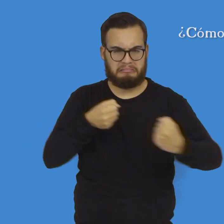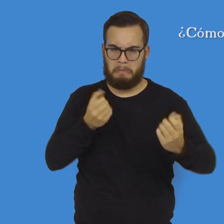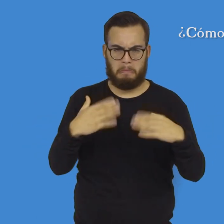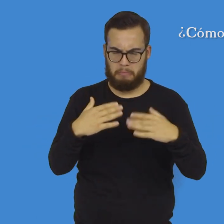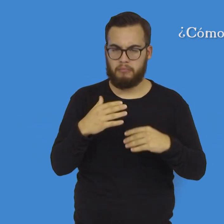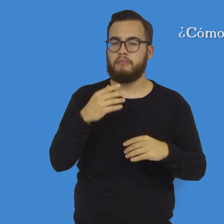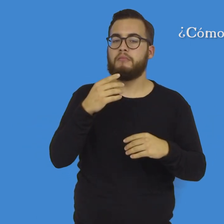haber no